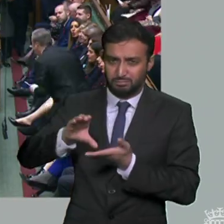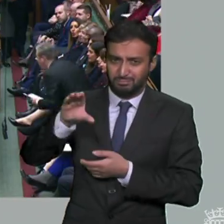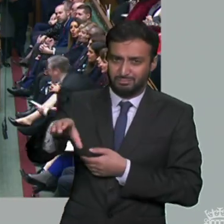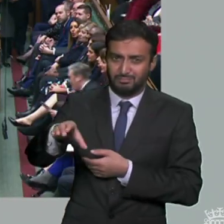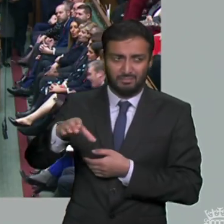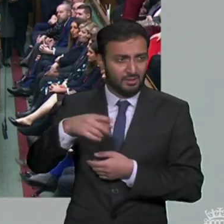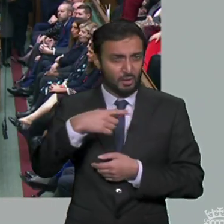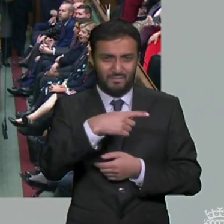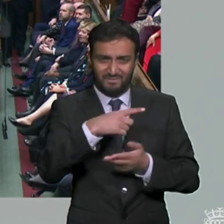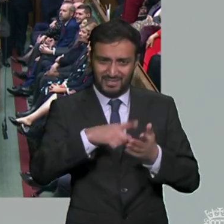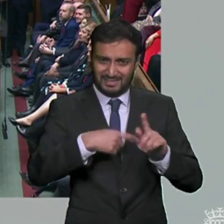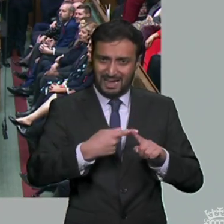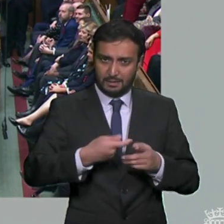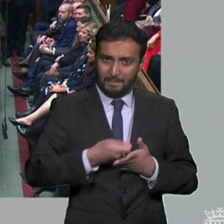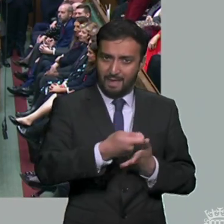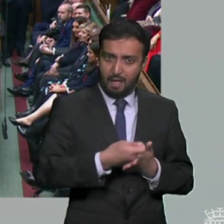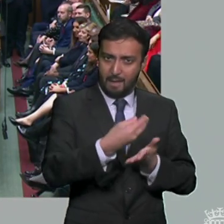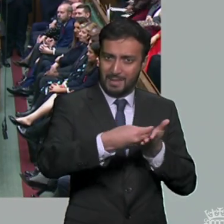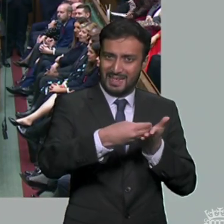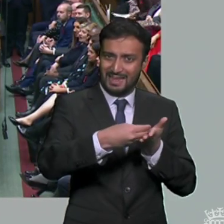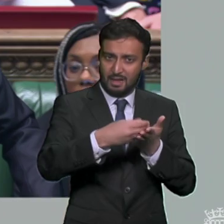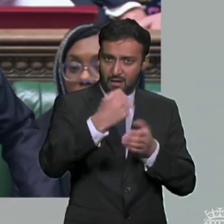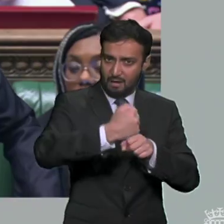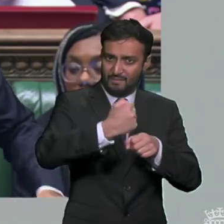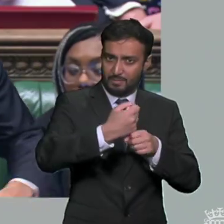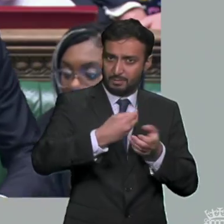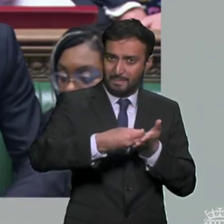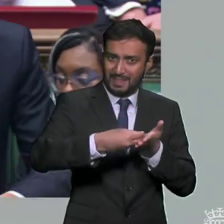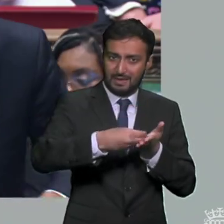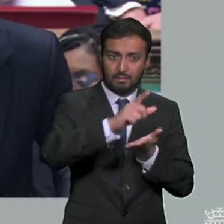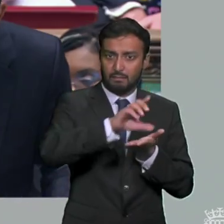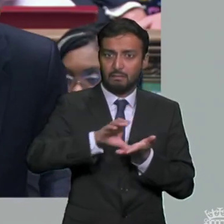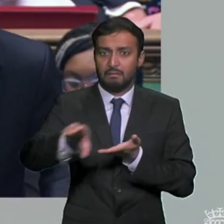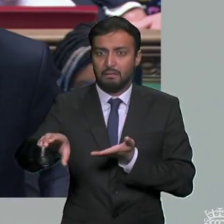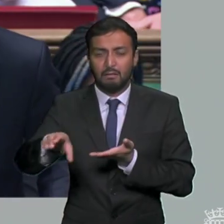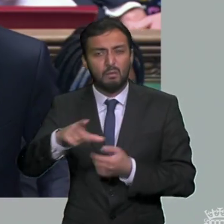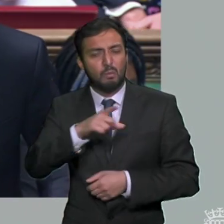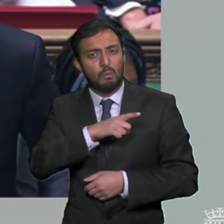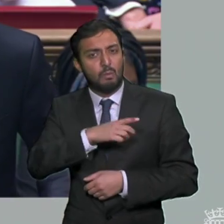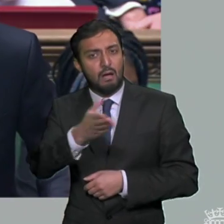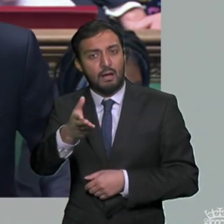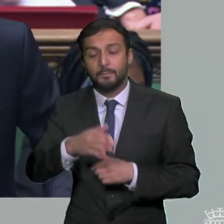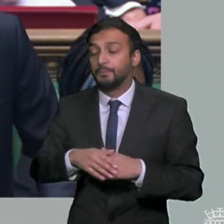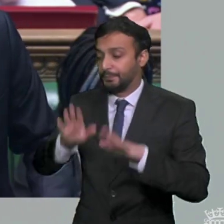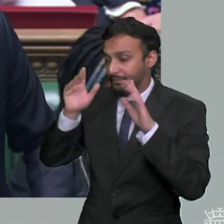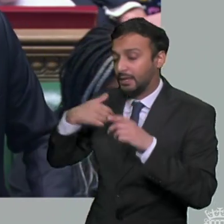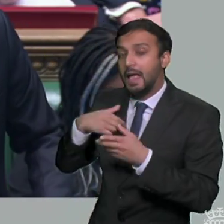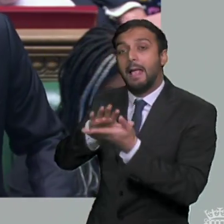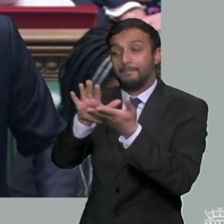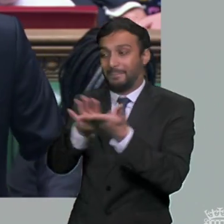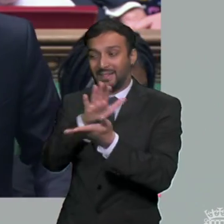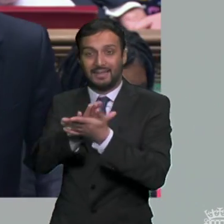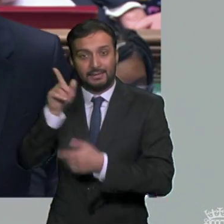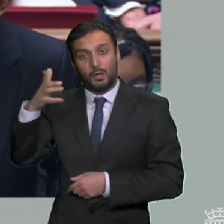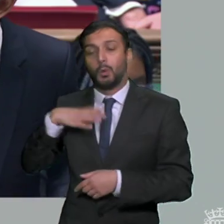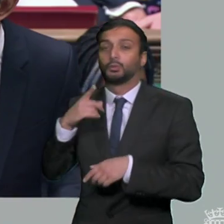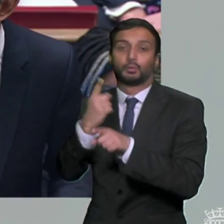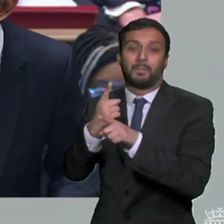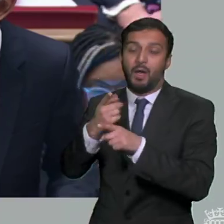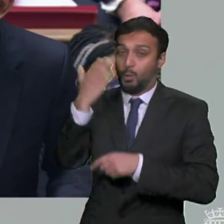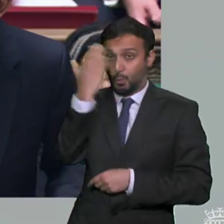I am pleased that the Leader of the Opposition wants to talk about schools, because we recently announced billions more in funding for our schools.